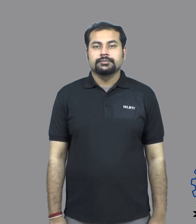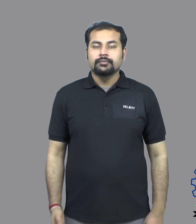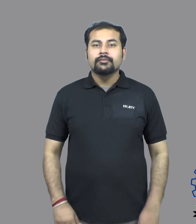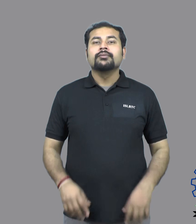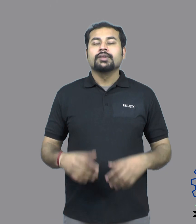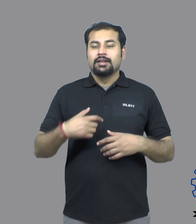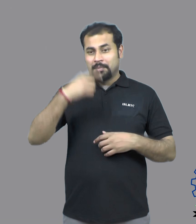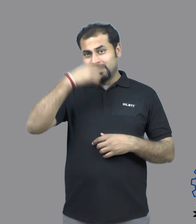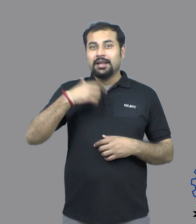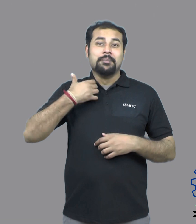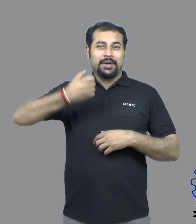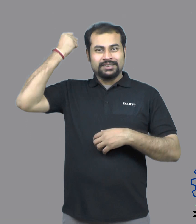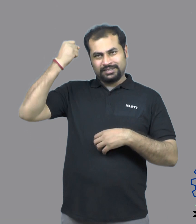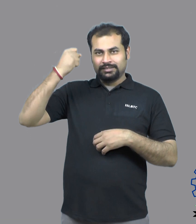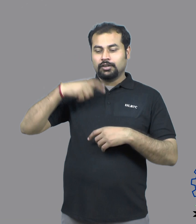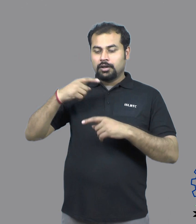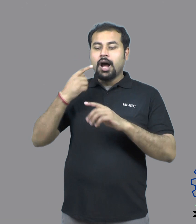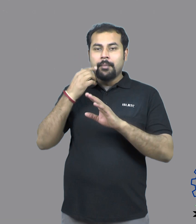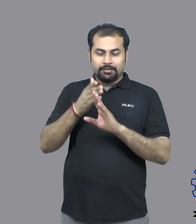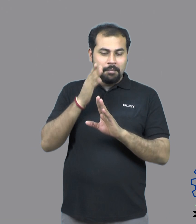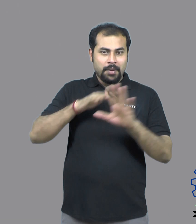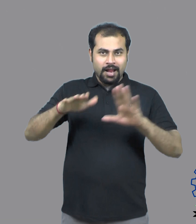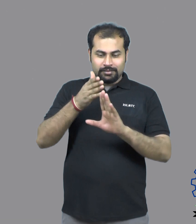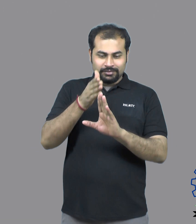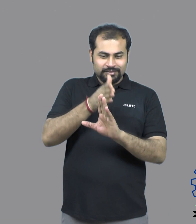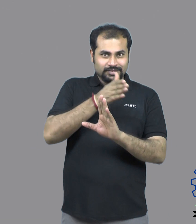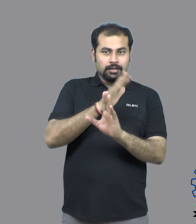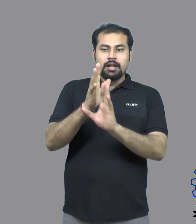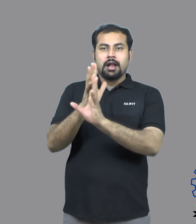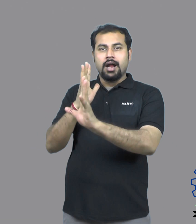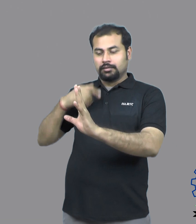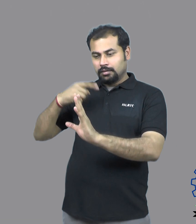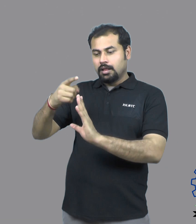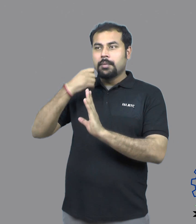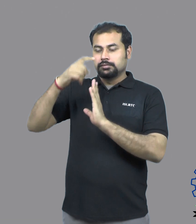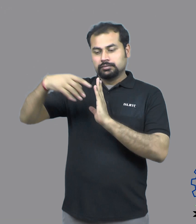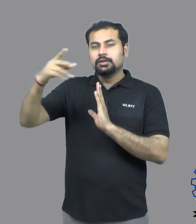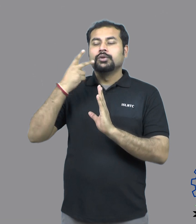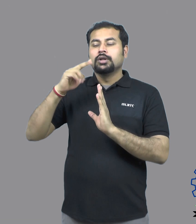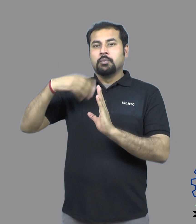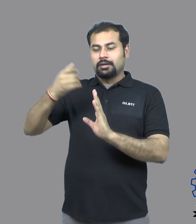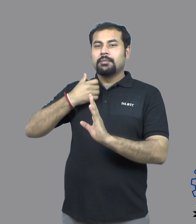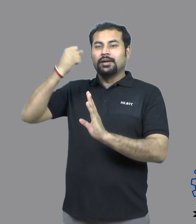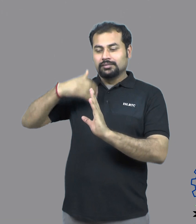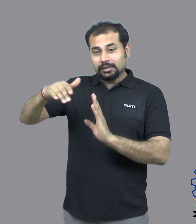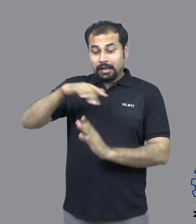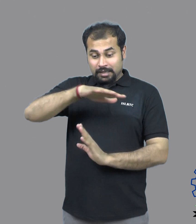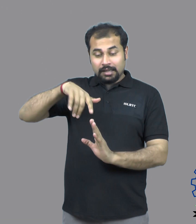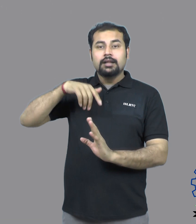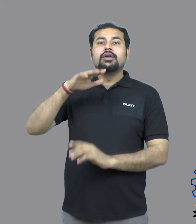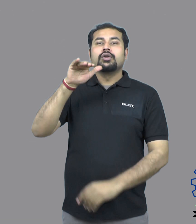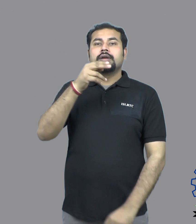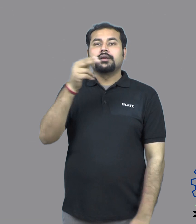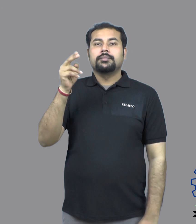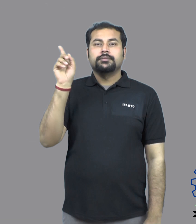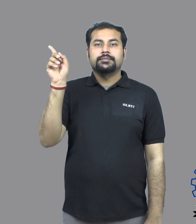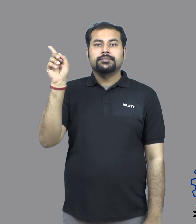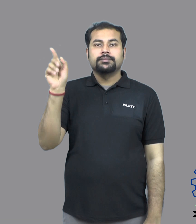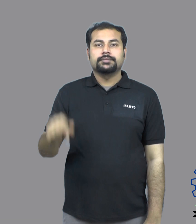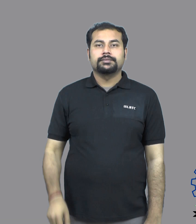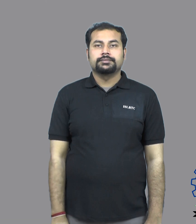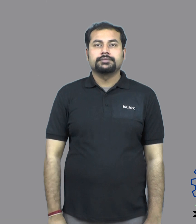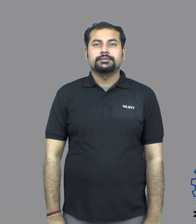Death Row